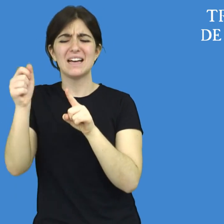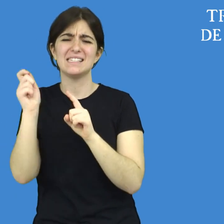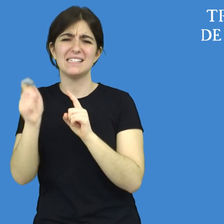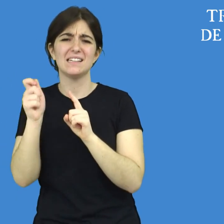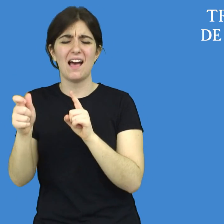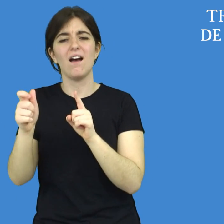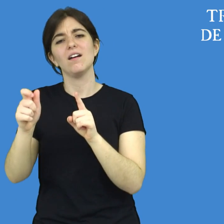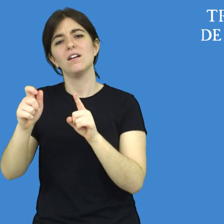frecuente